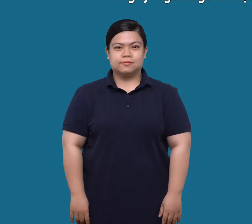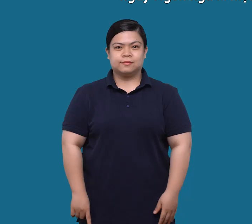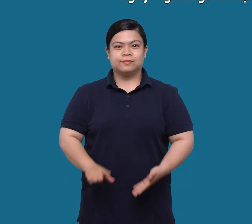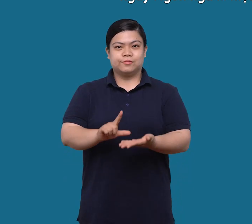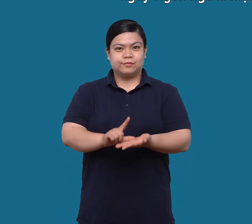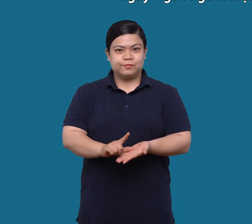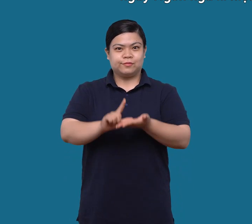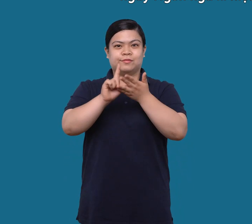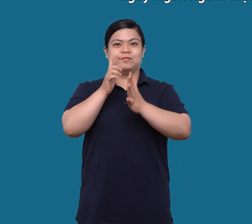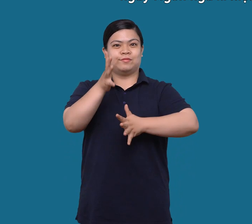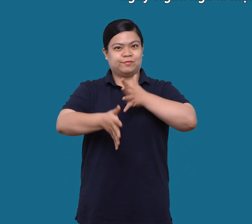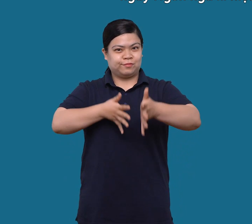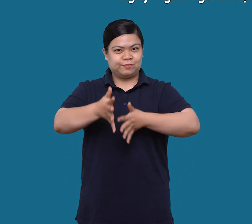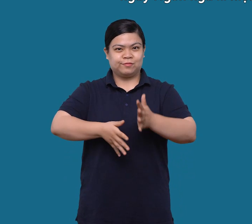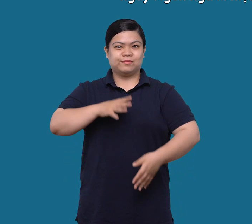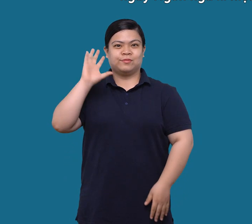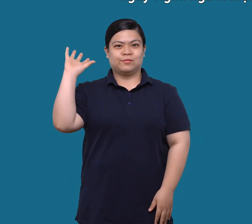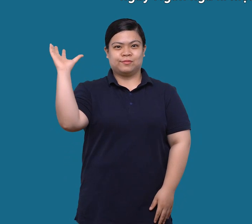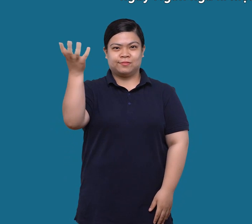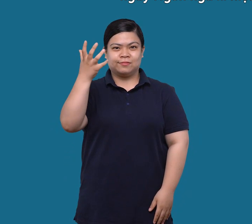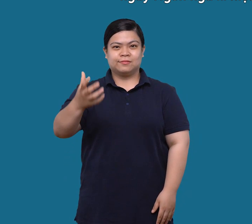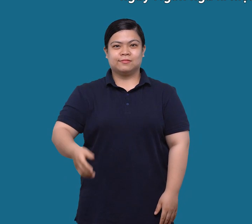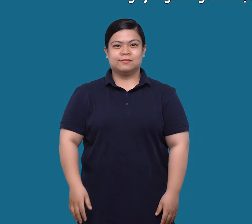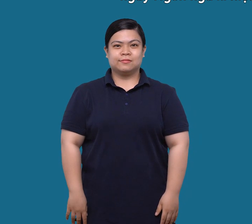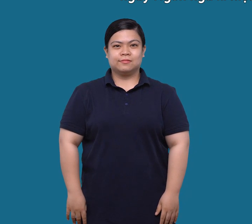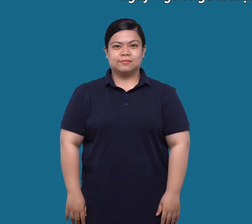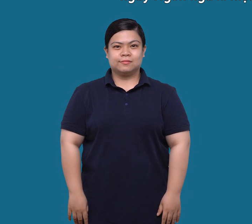ngày Ngôn ngữ kí hiệu Quốc tế 23/9